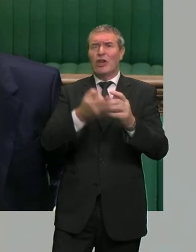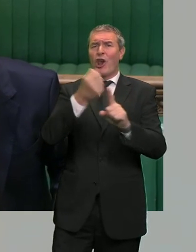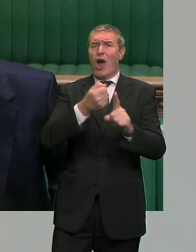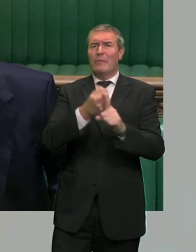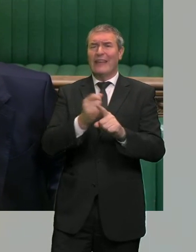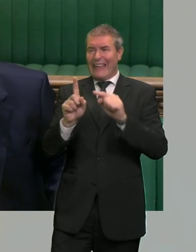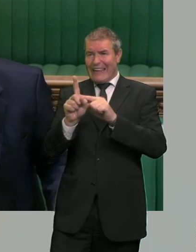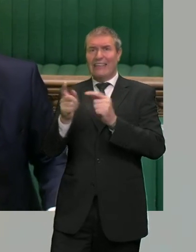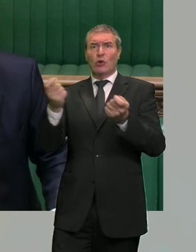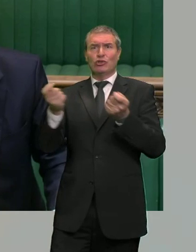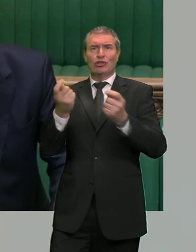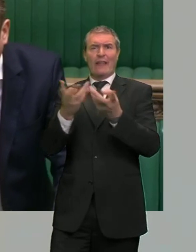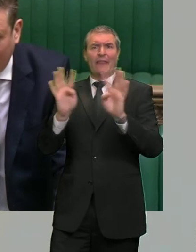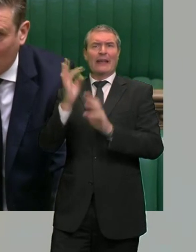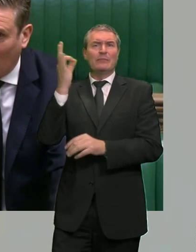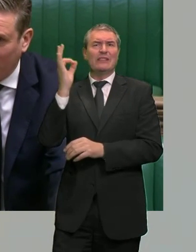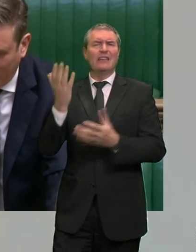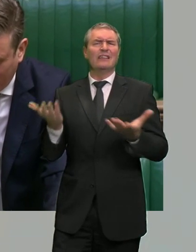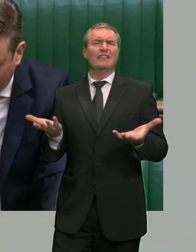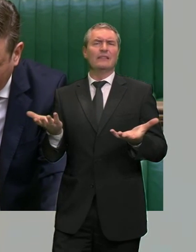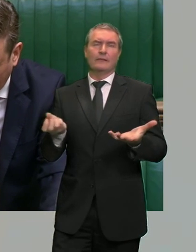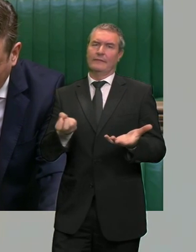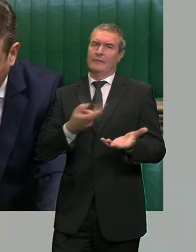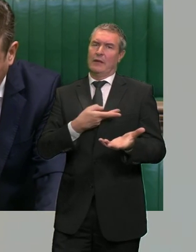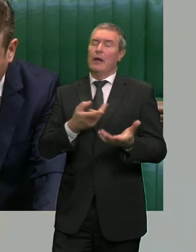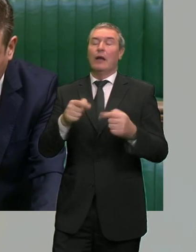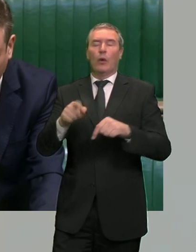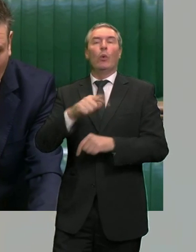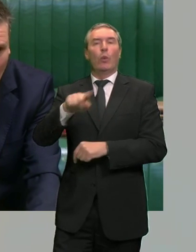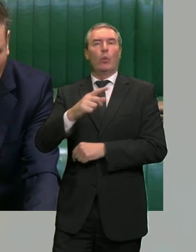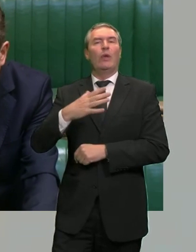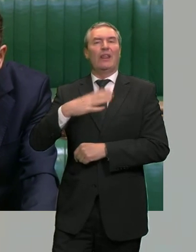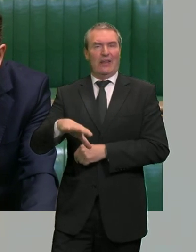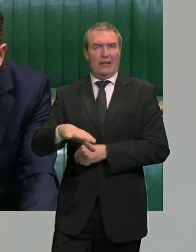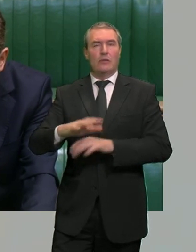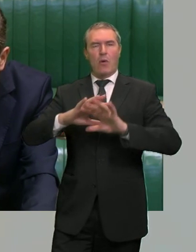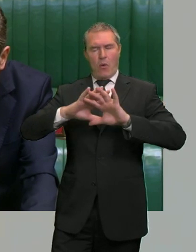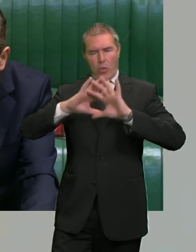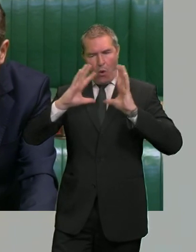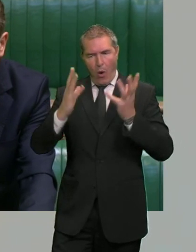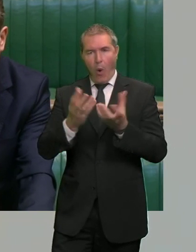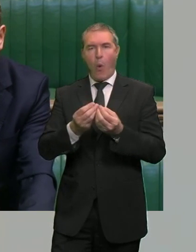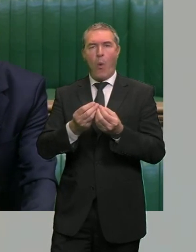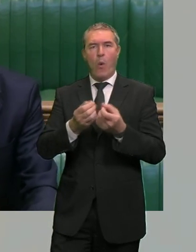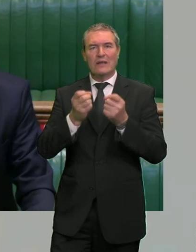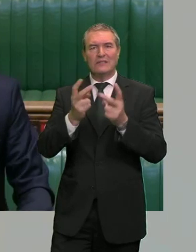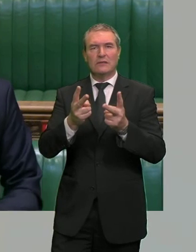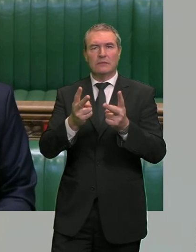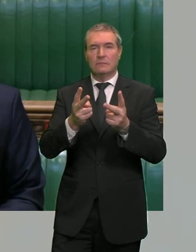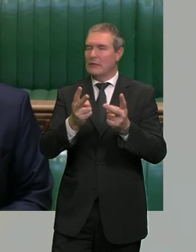You could not make it up. What we need is to overhaul the whole broken system.